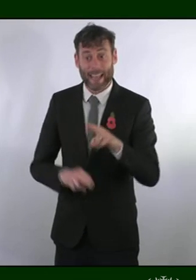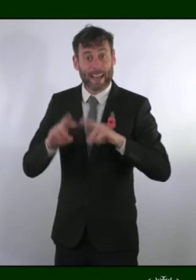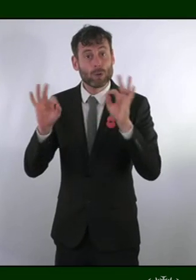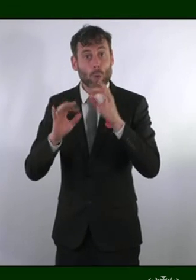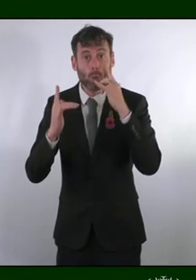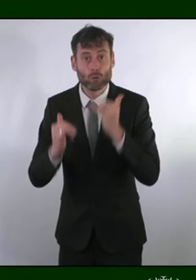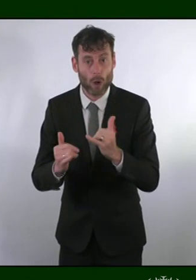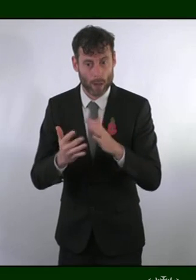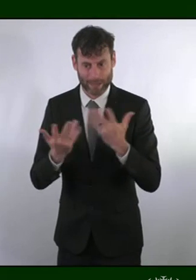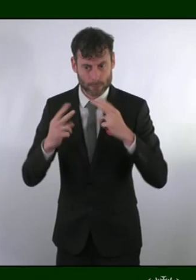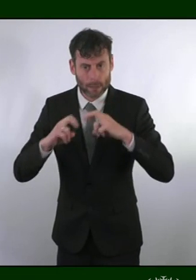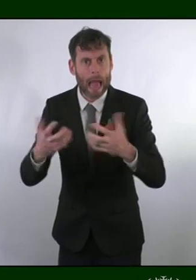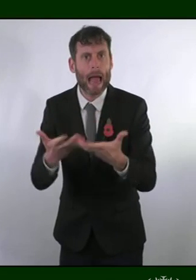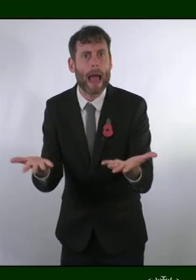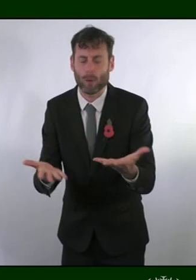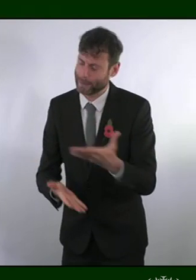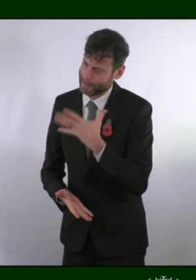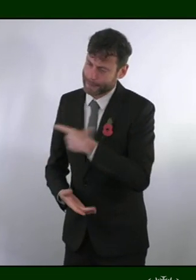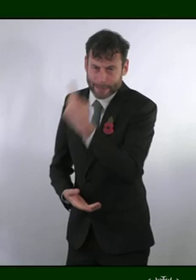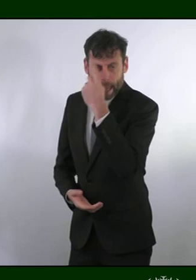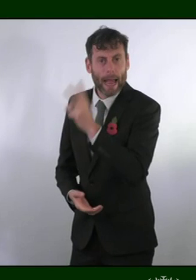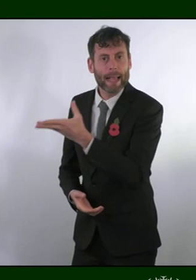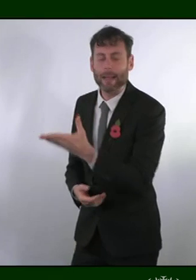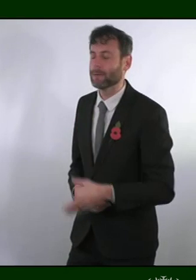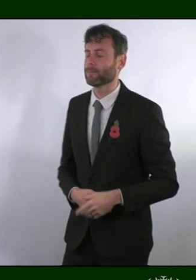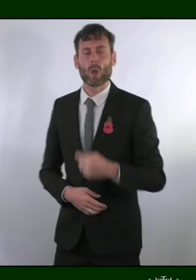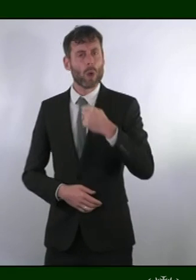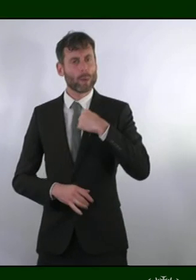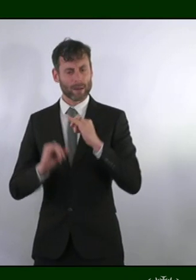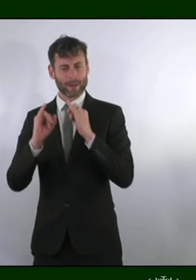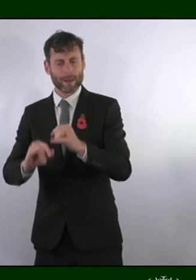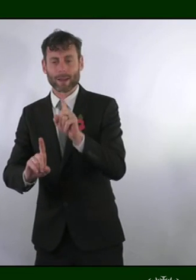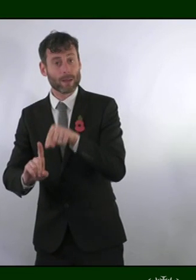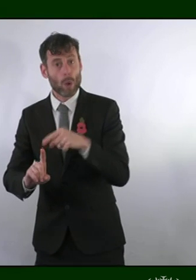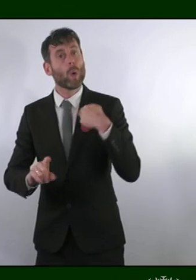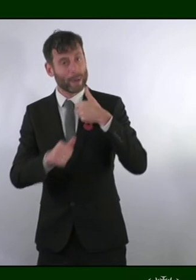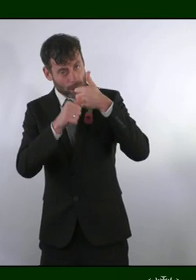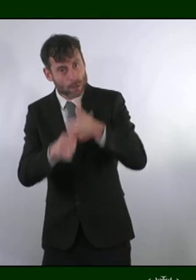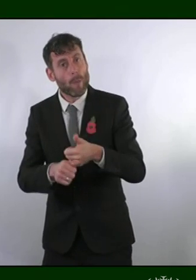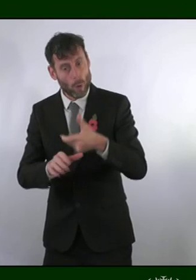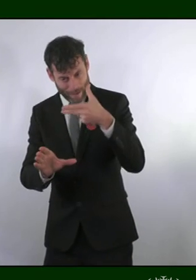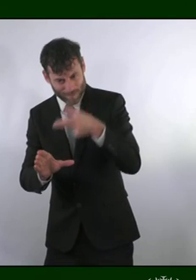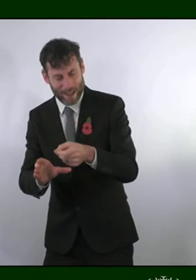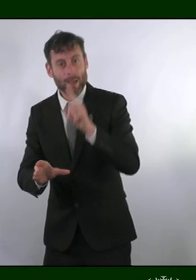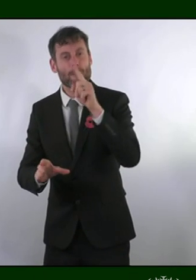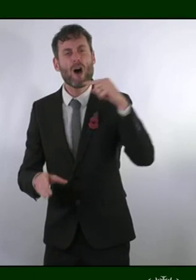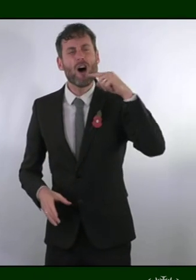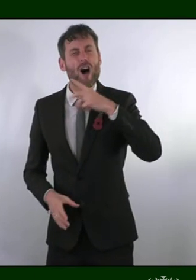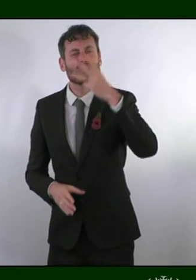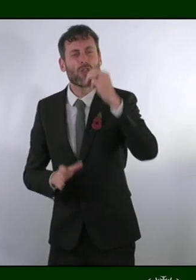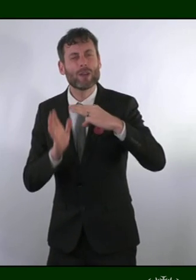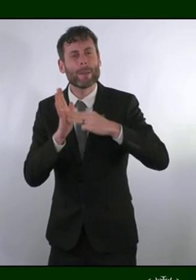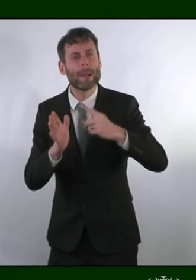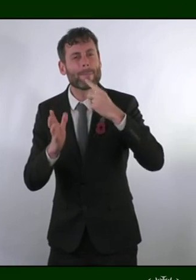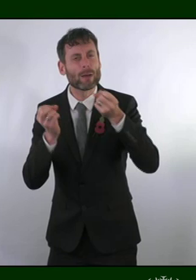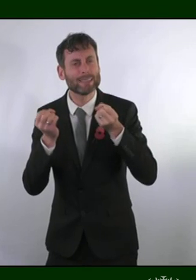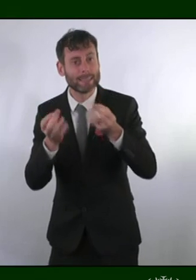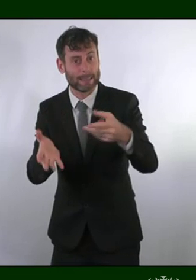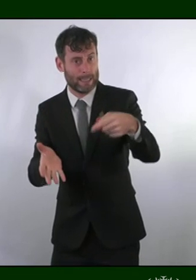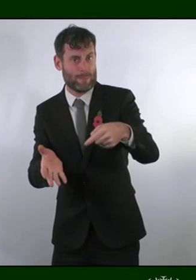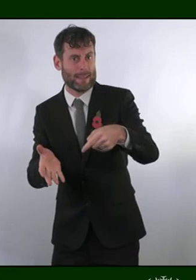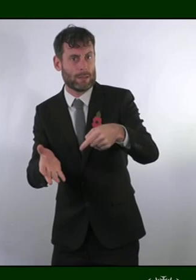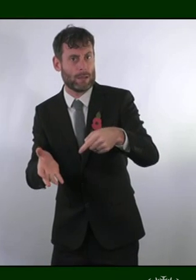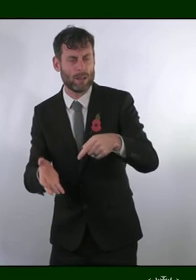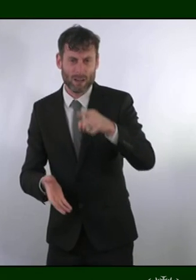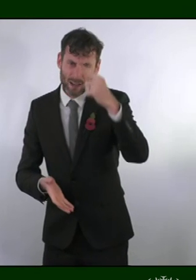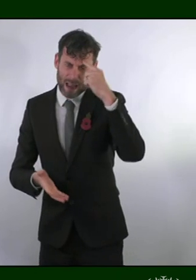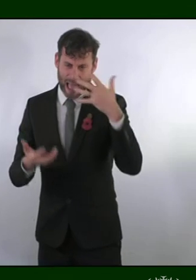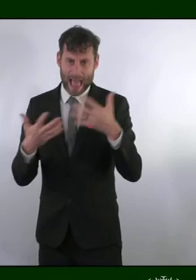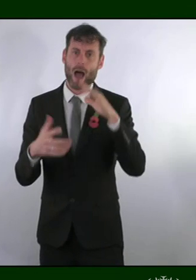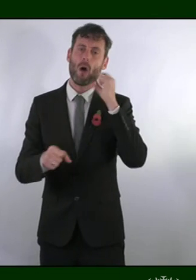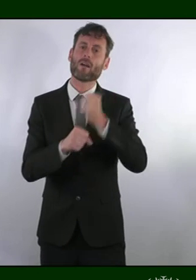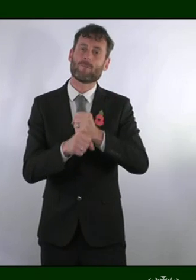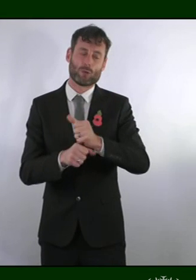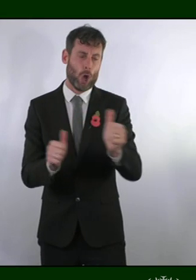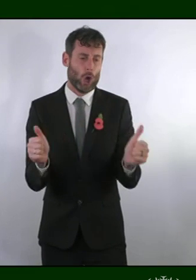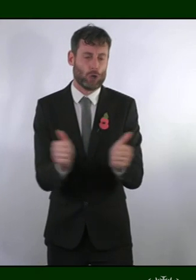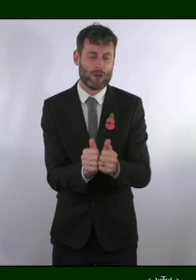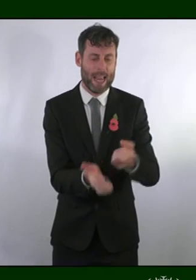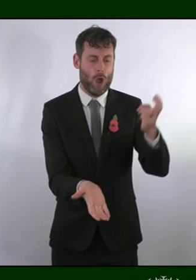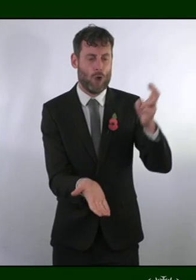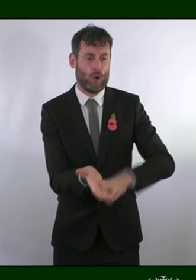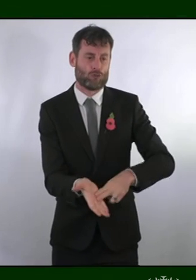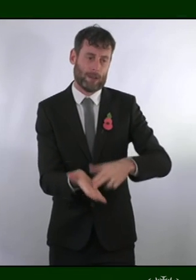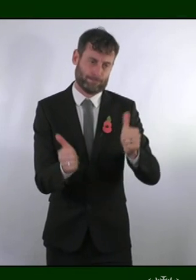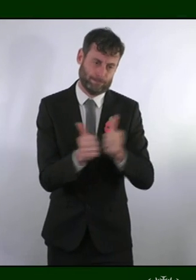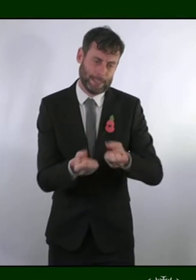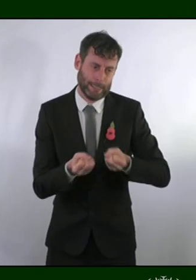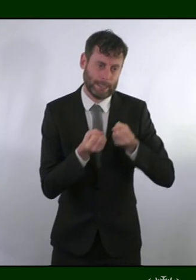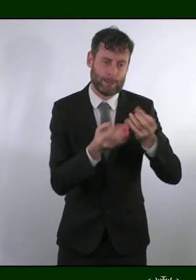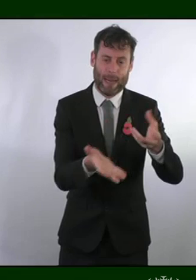Nobody is attacking individuals—everybody is supporting the vaccine—but £130 million, Prime Minister: there is a real question about the way that contracts are being awarded and about basic transparency and accountability.